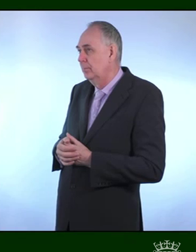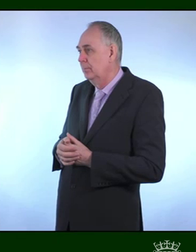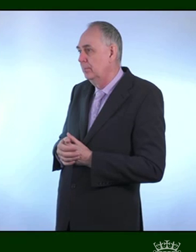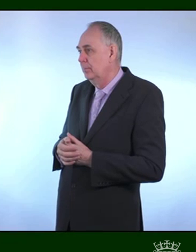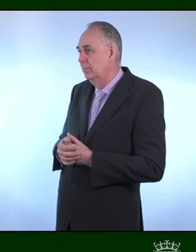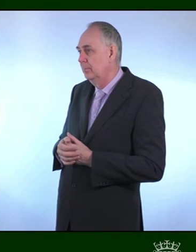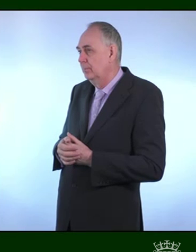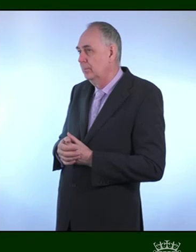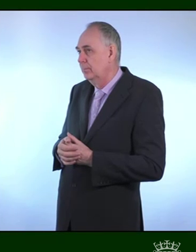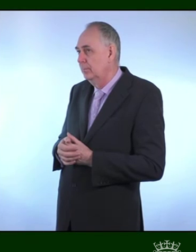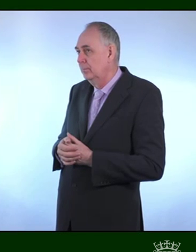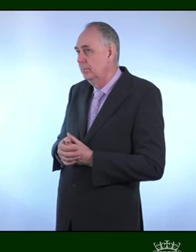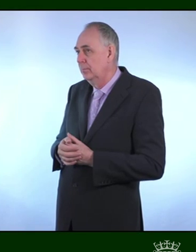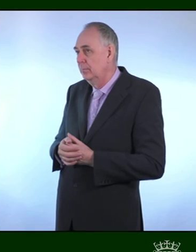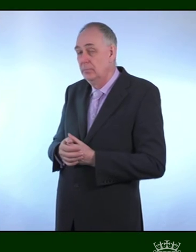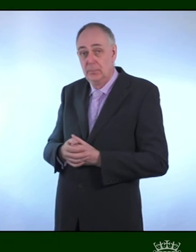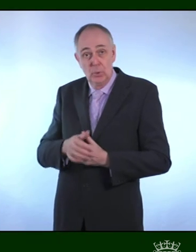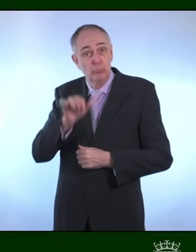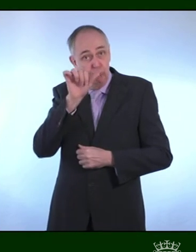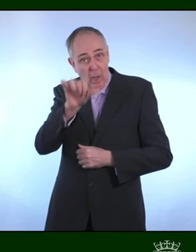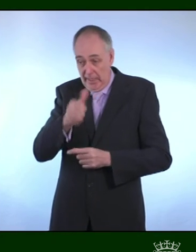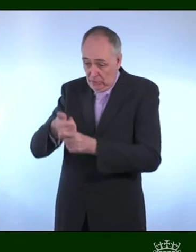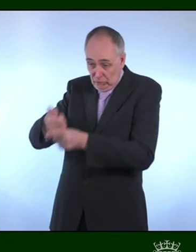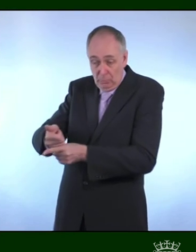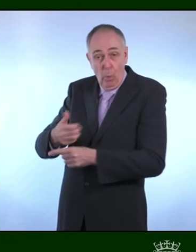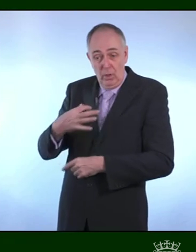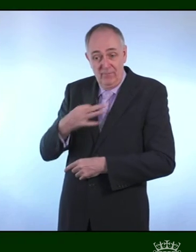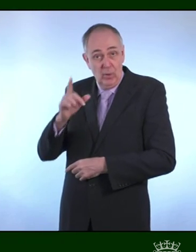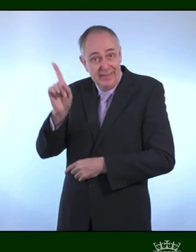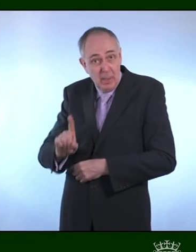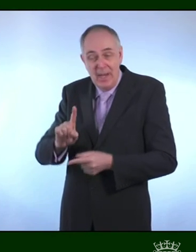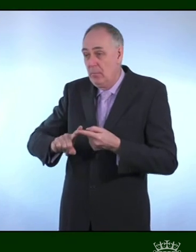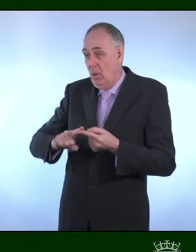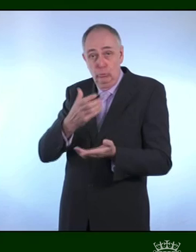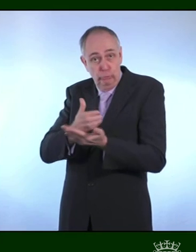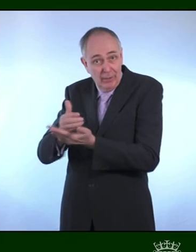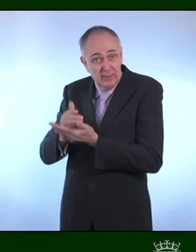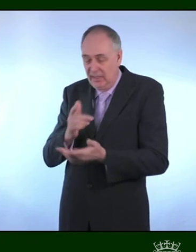The honourable Member is absolutely right to pay tribute to the work of the voluntary sector and the charitable sector.